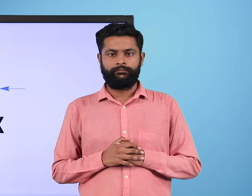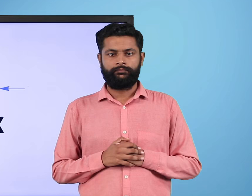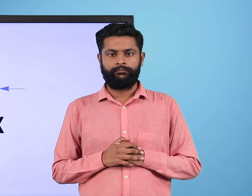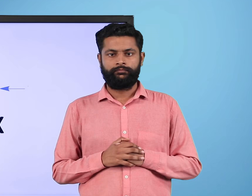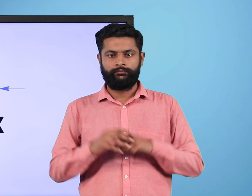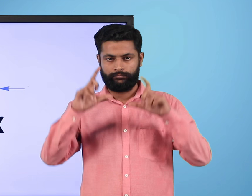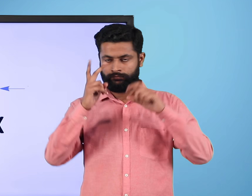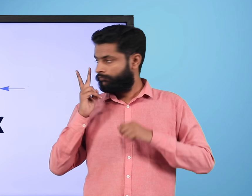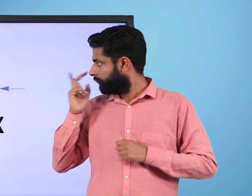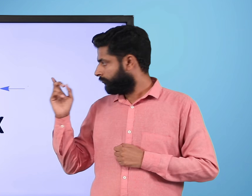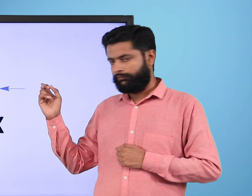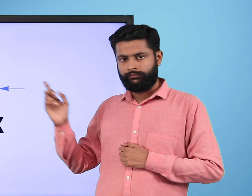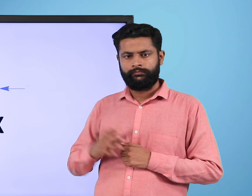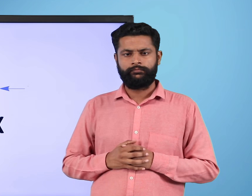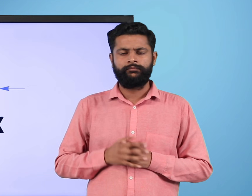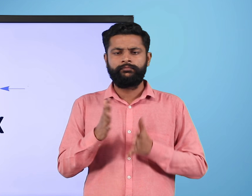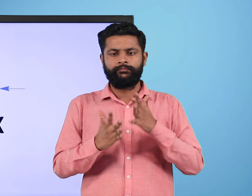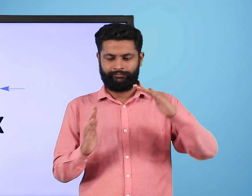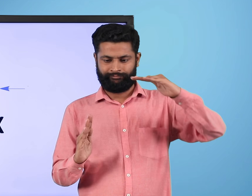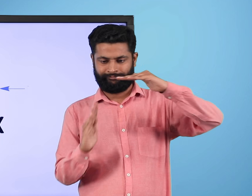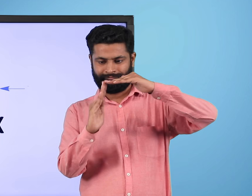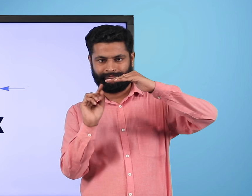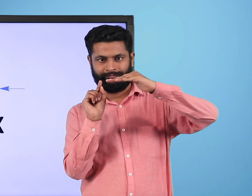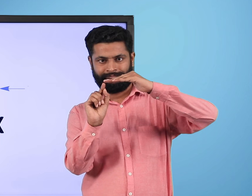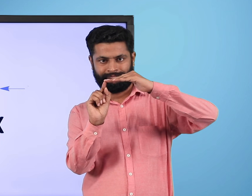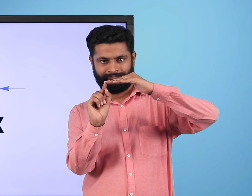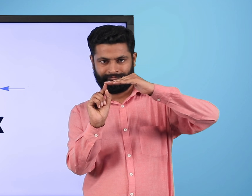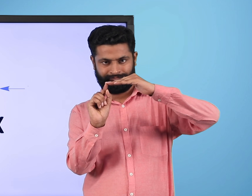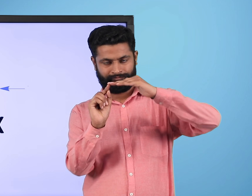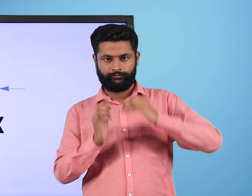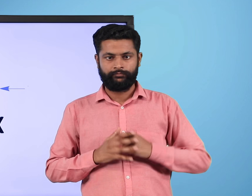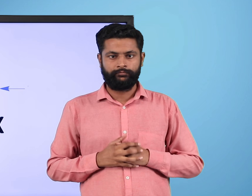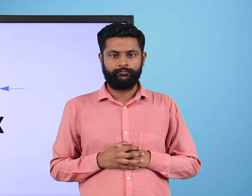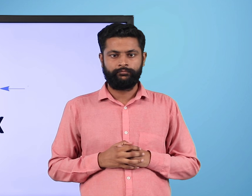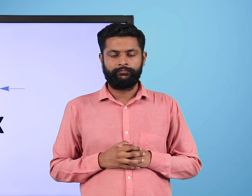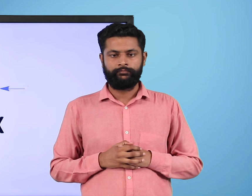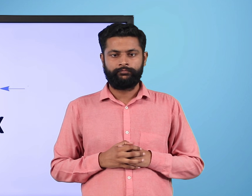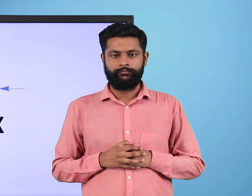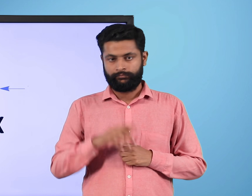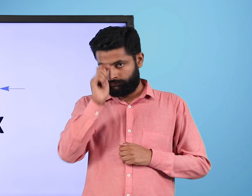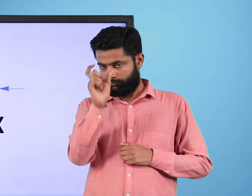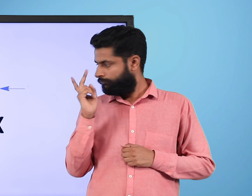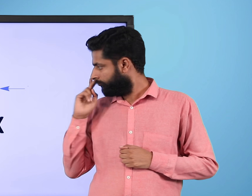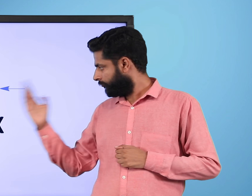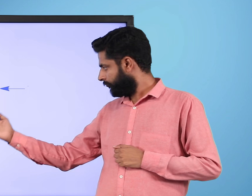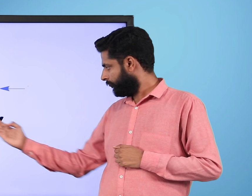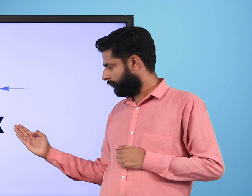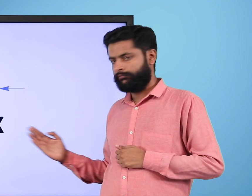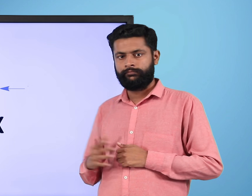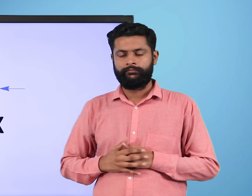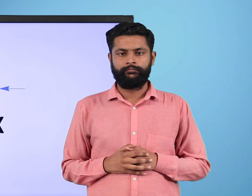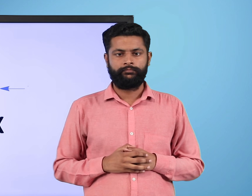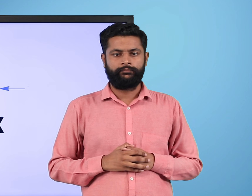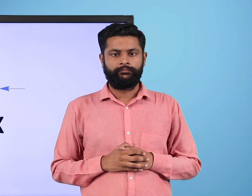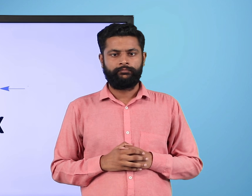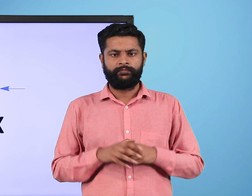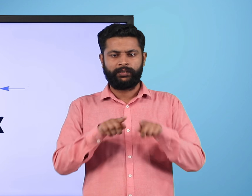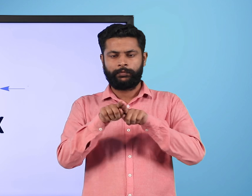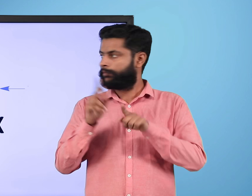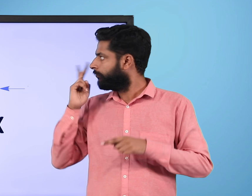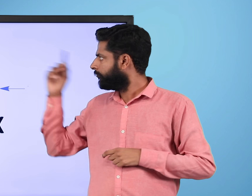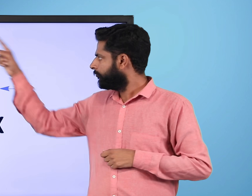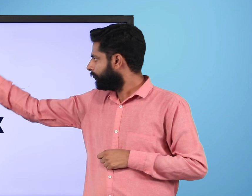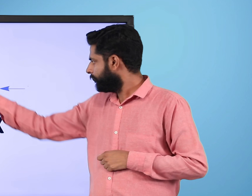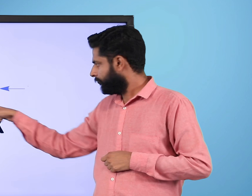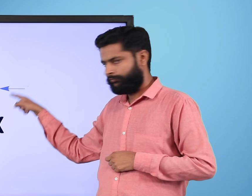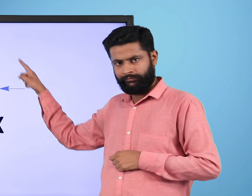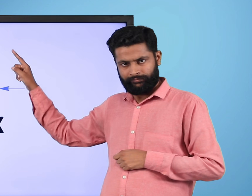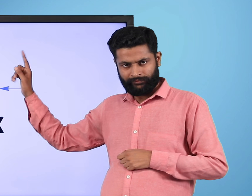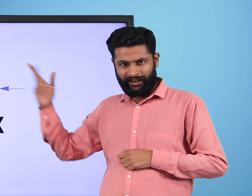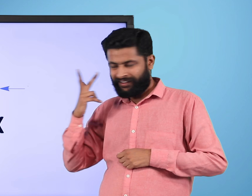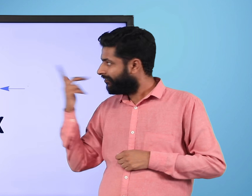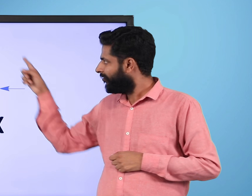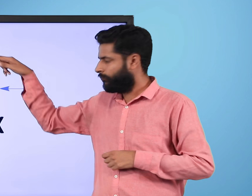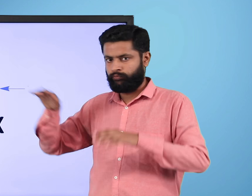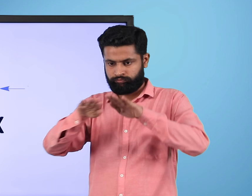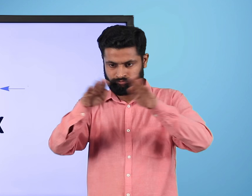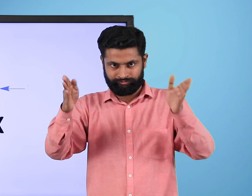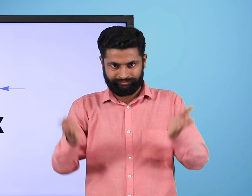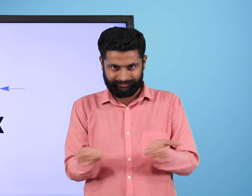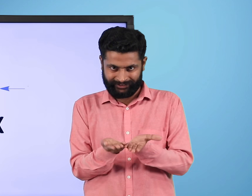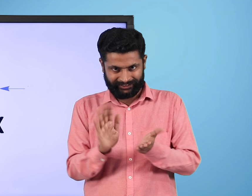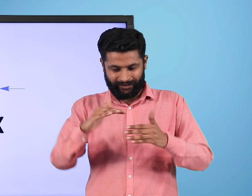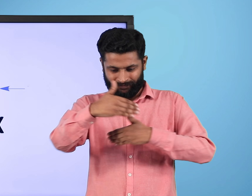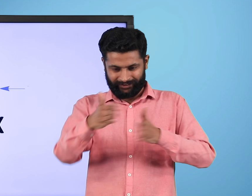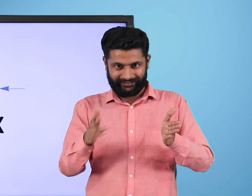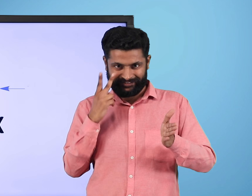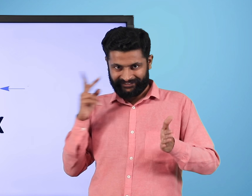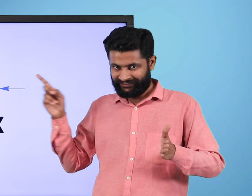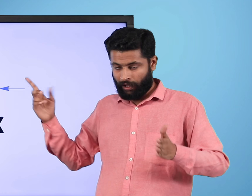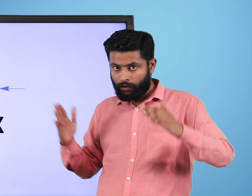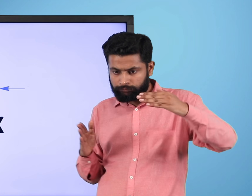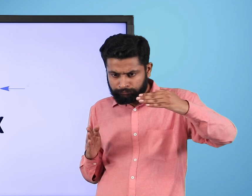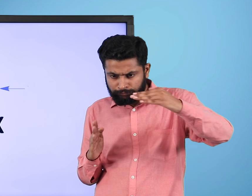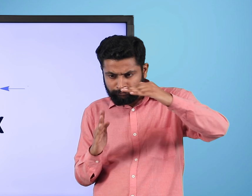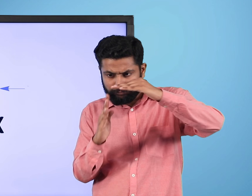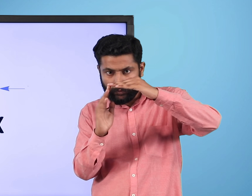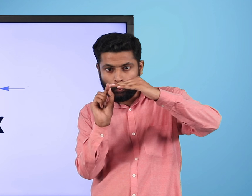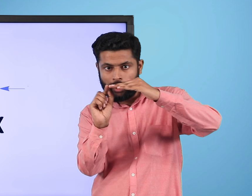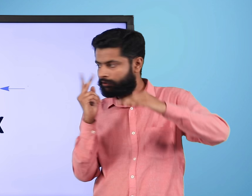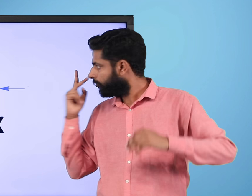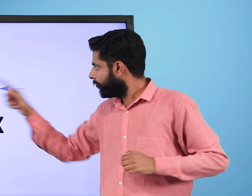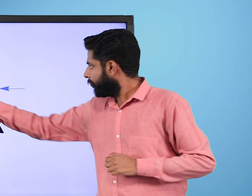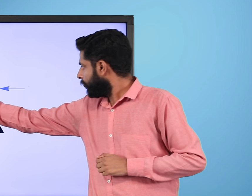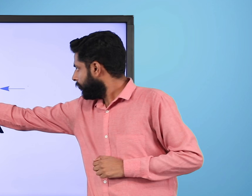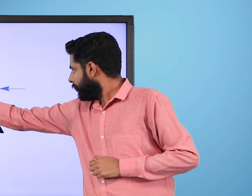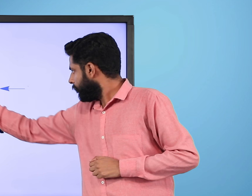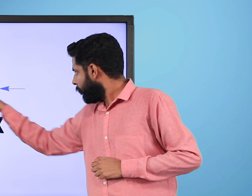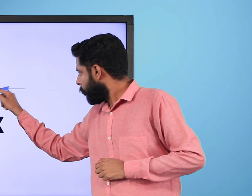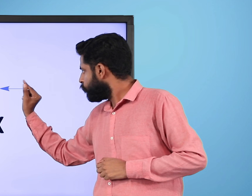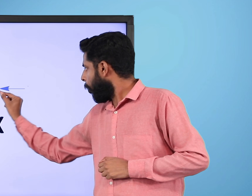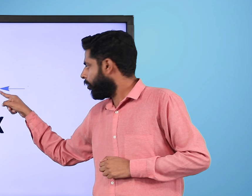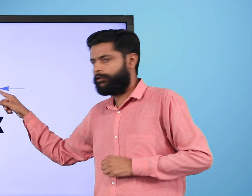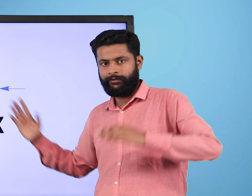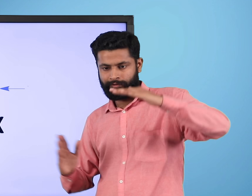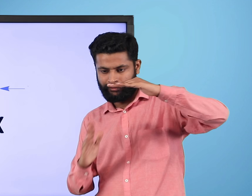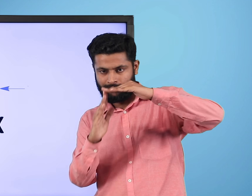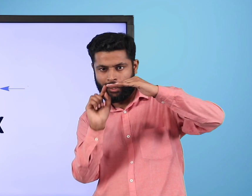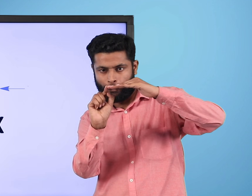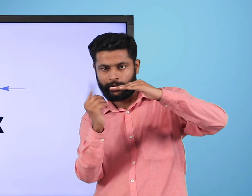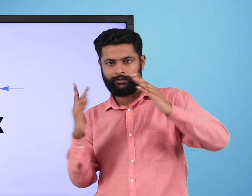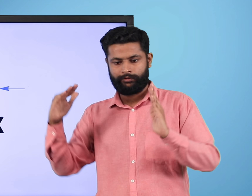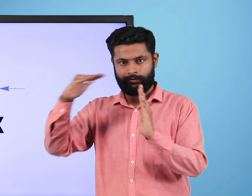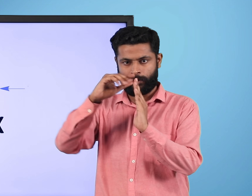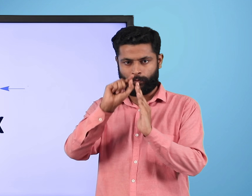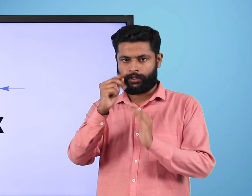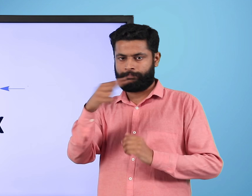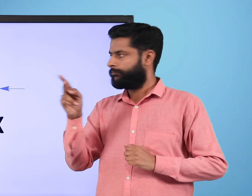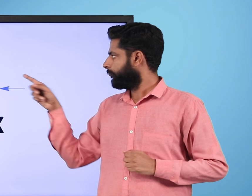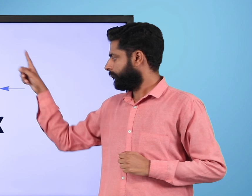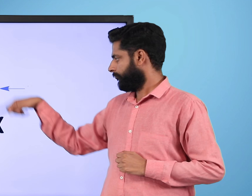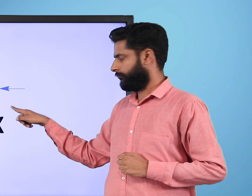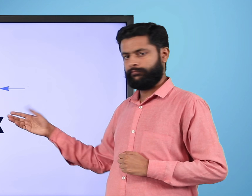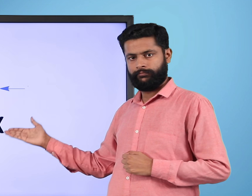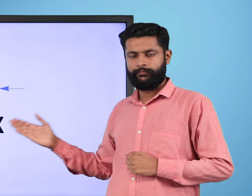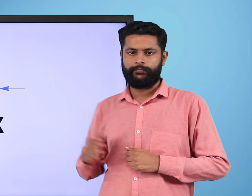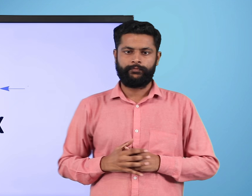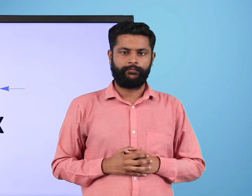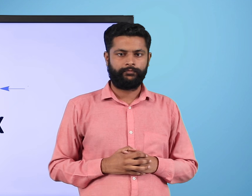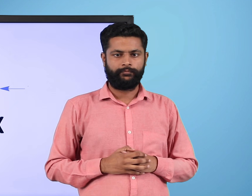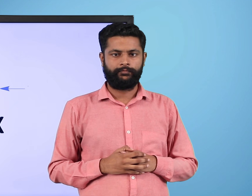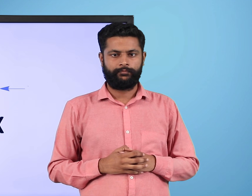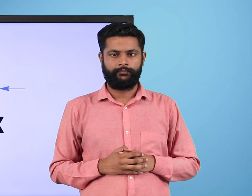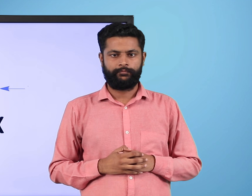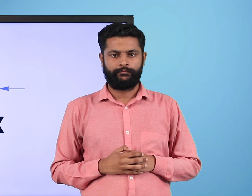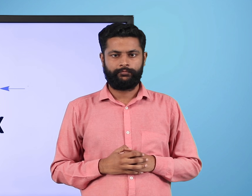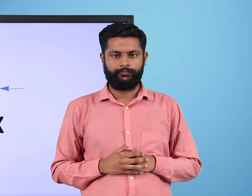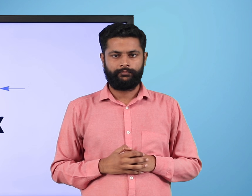Vertex The meeting point of the pair is called a vertex.